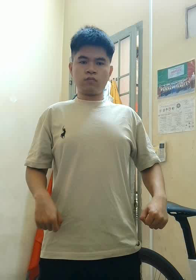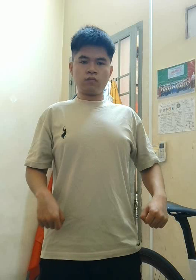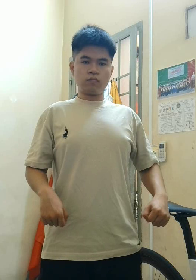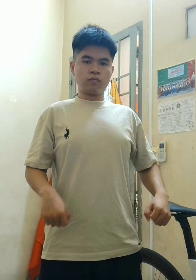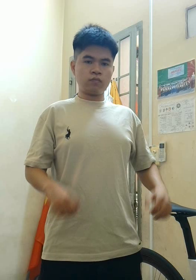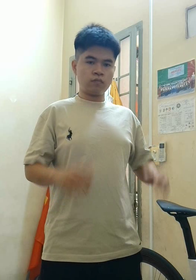quan tam